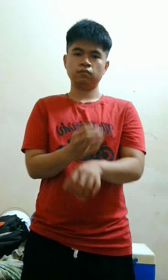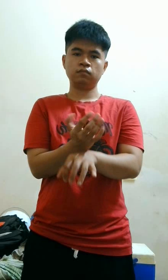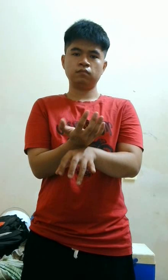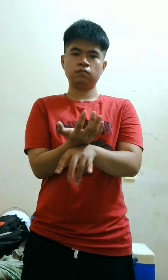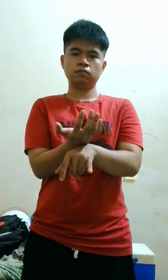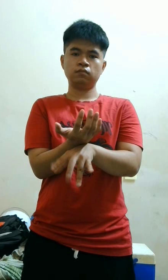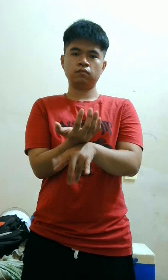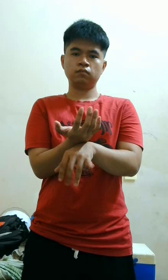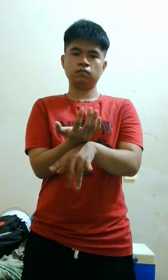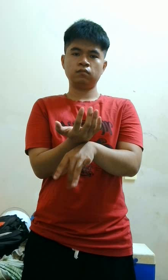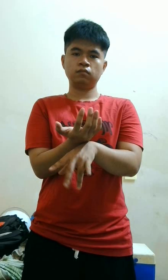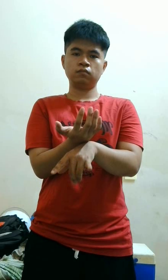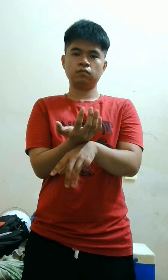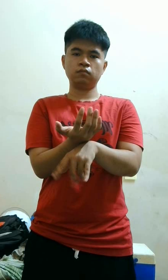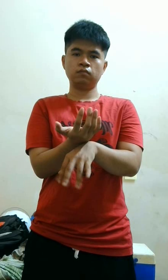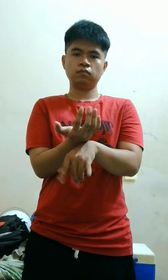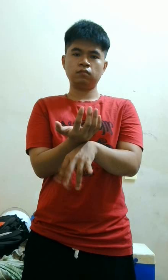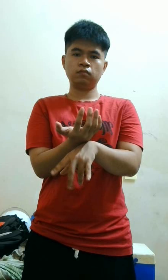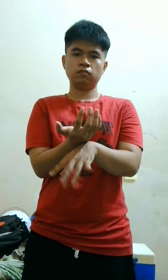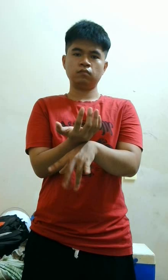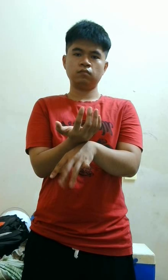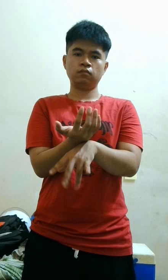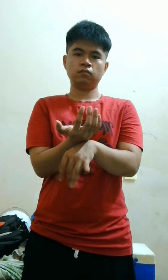ca phe